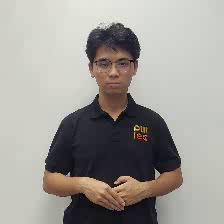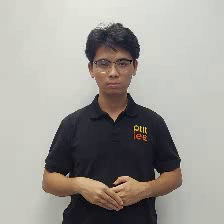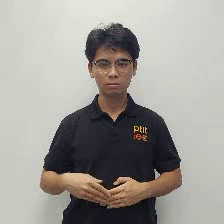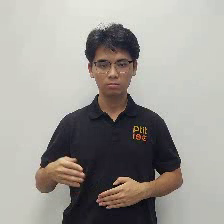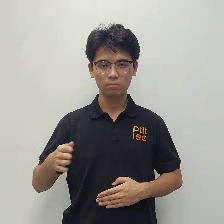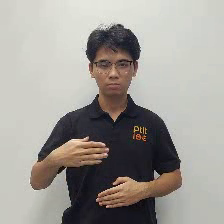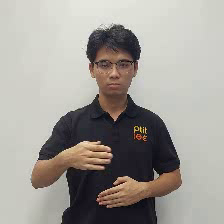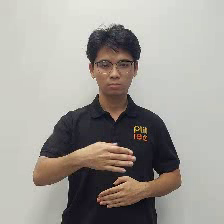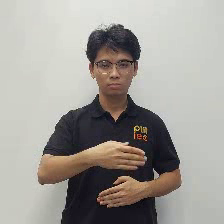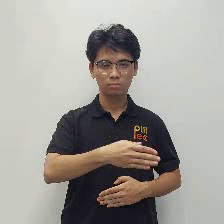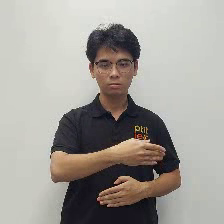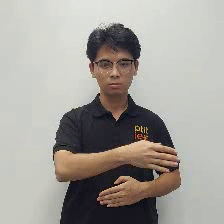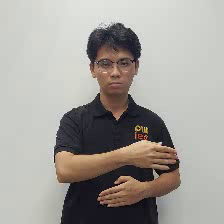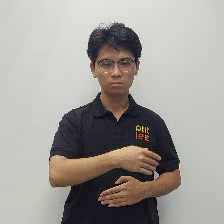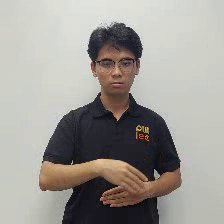Cá